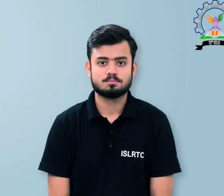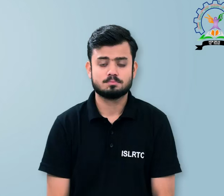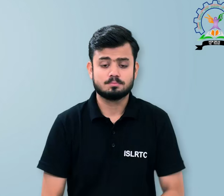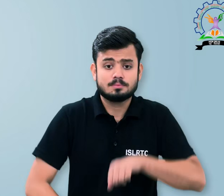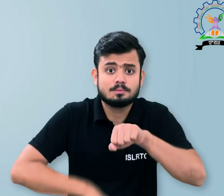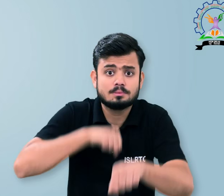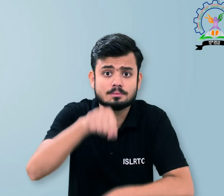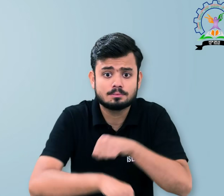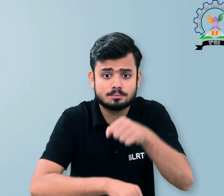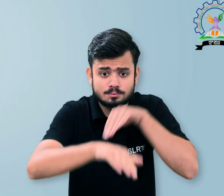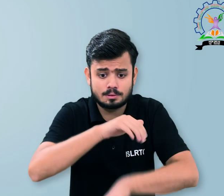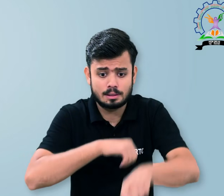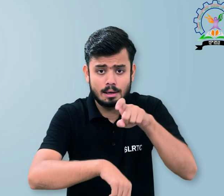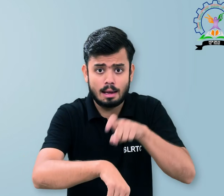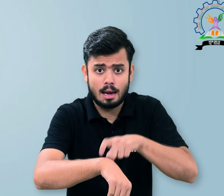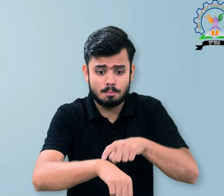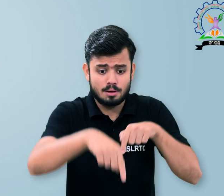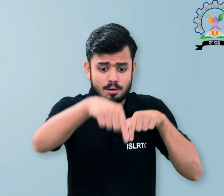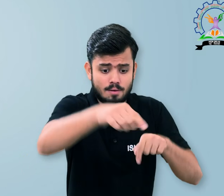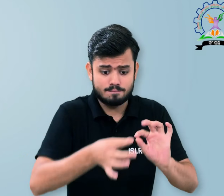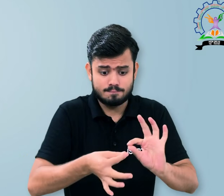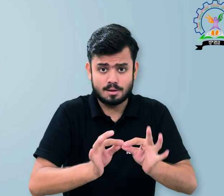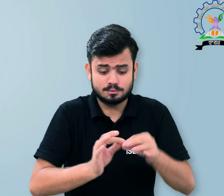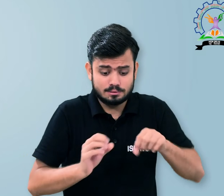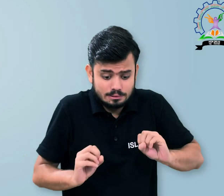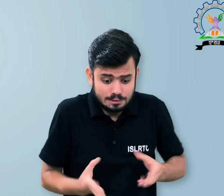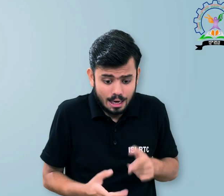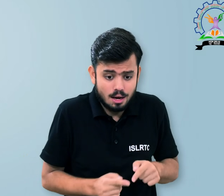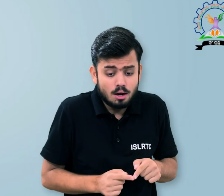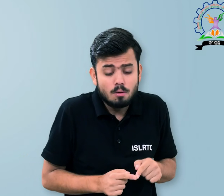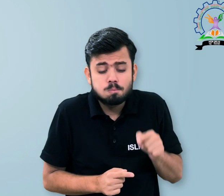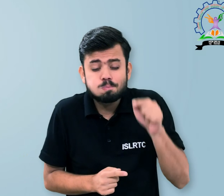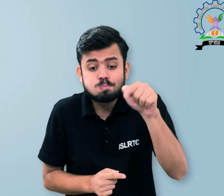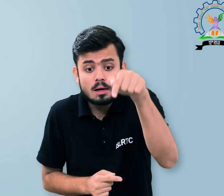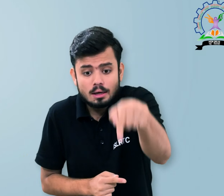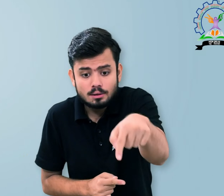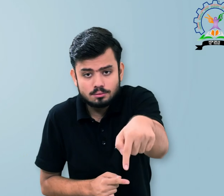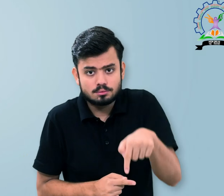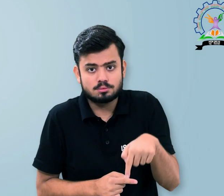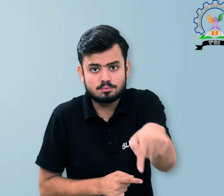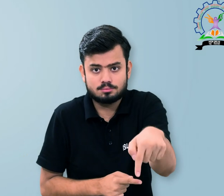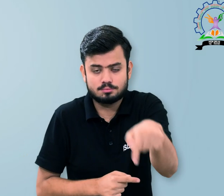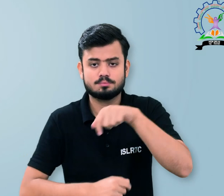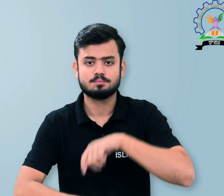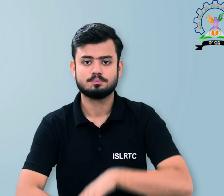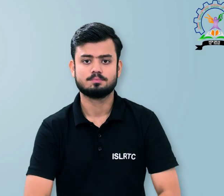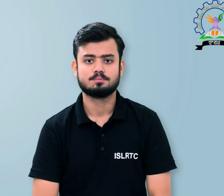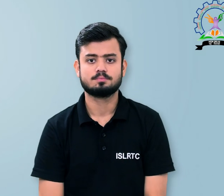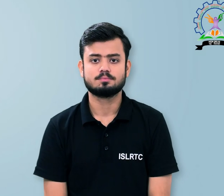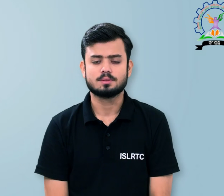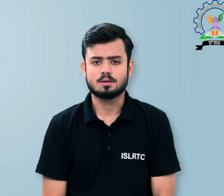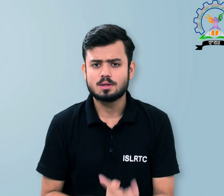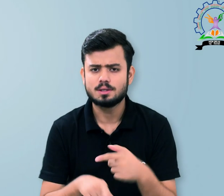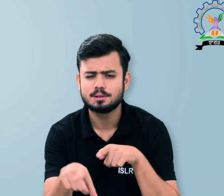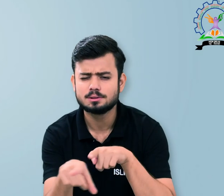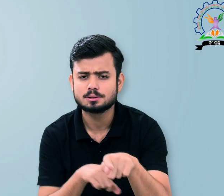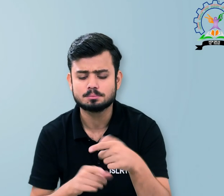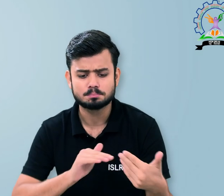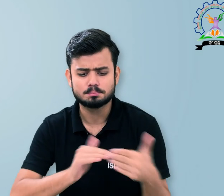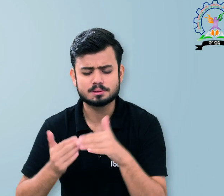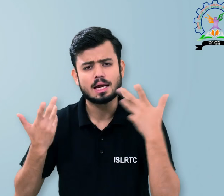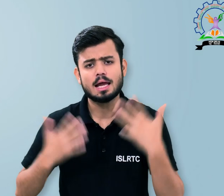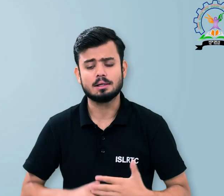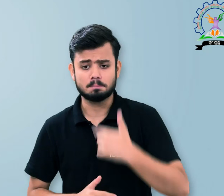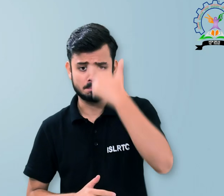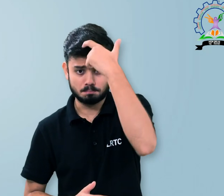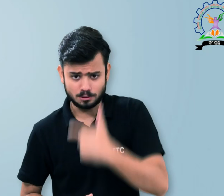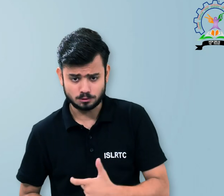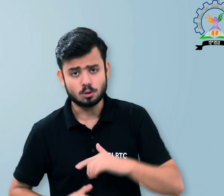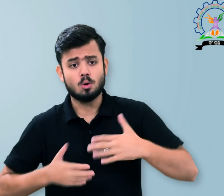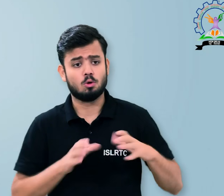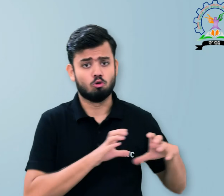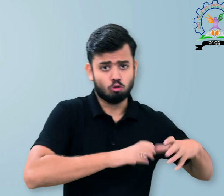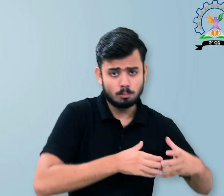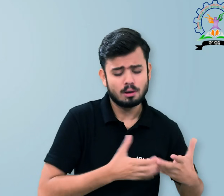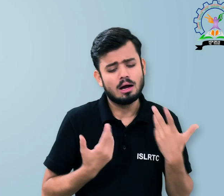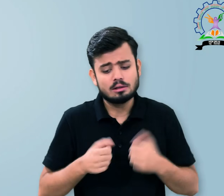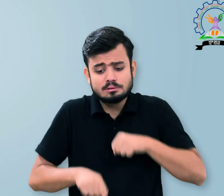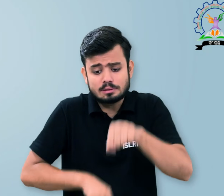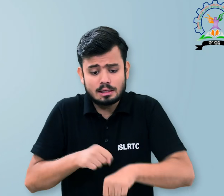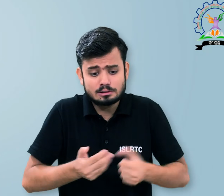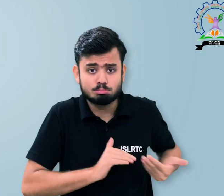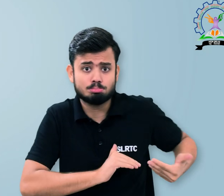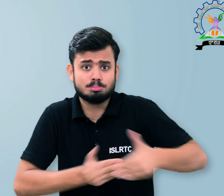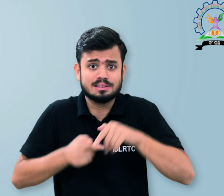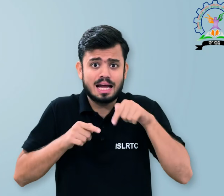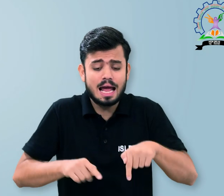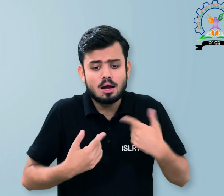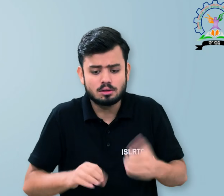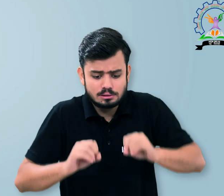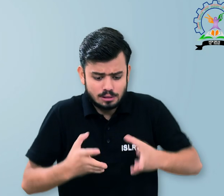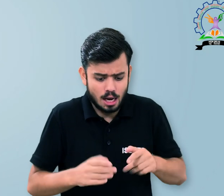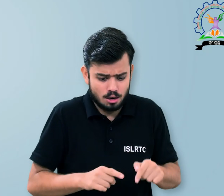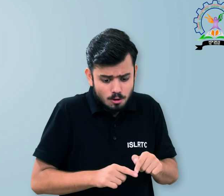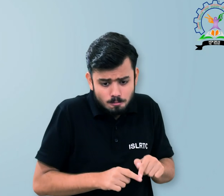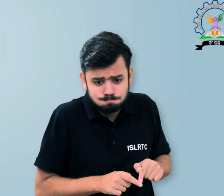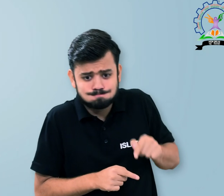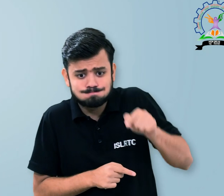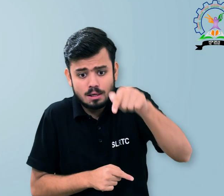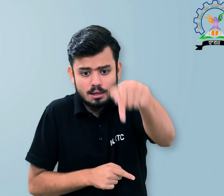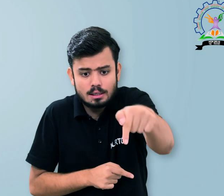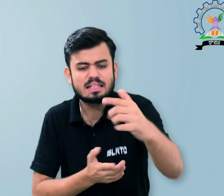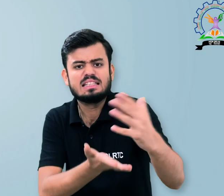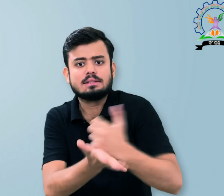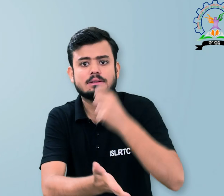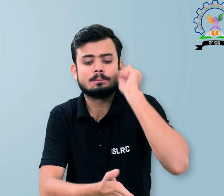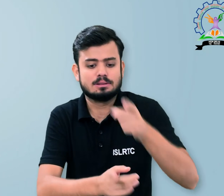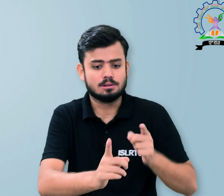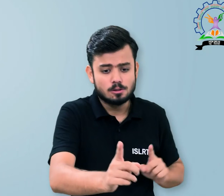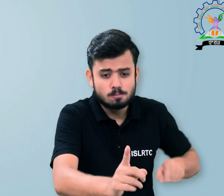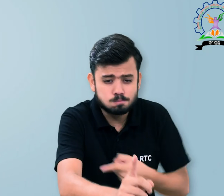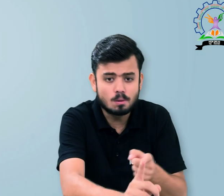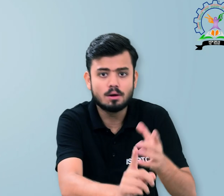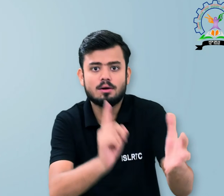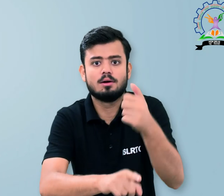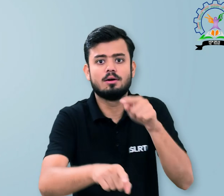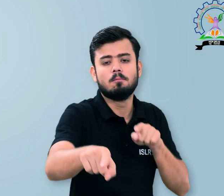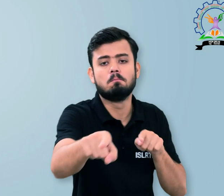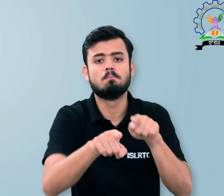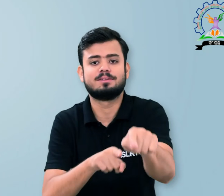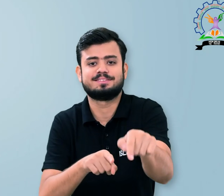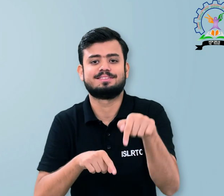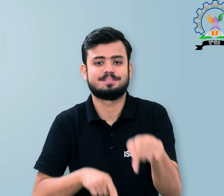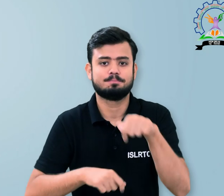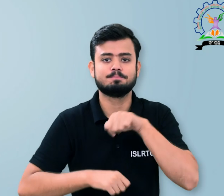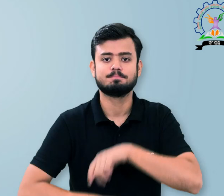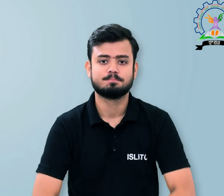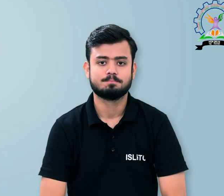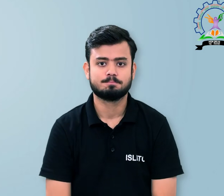Time Trial A time trial in cycling is a race against the clock where cyclists compete individually or in teams to achieve the fastest time over a set distance.